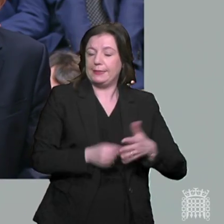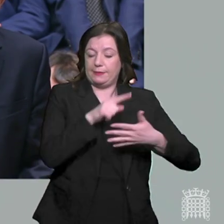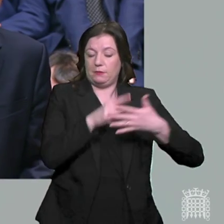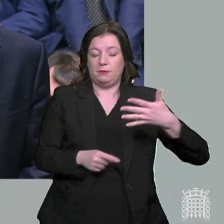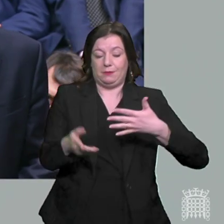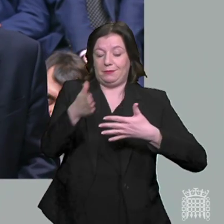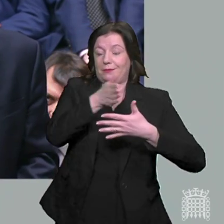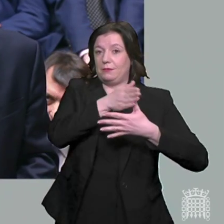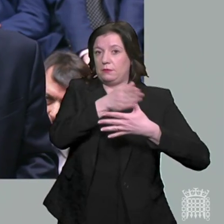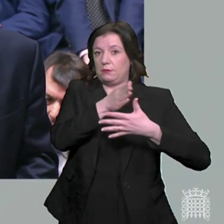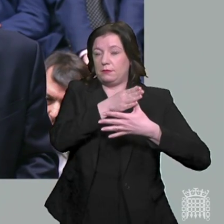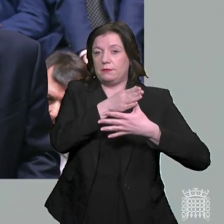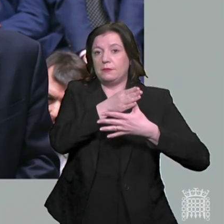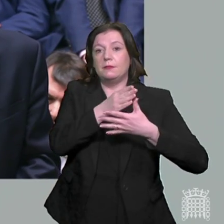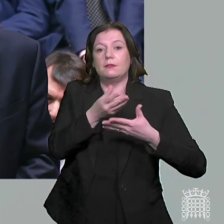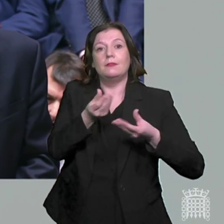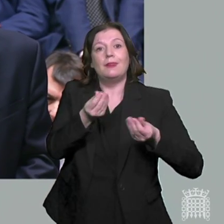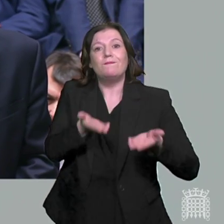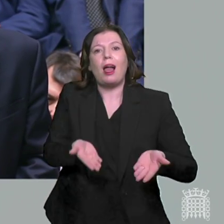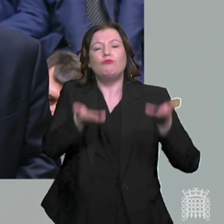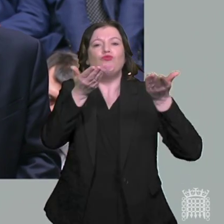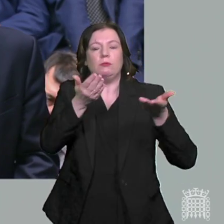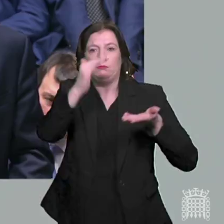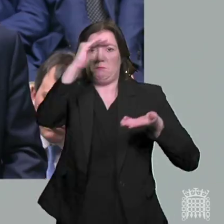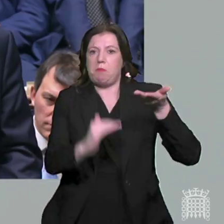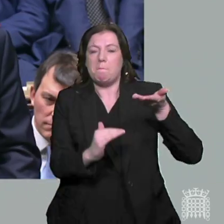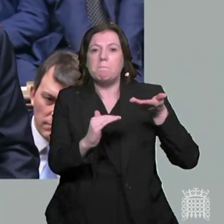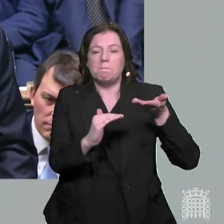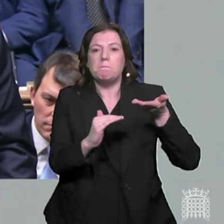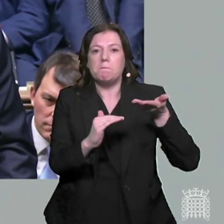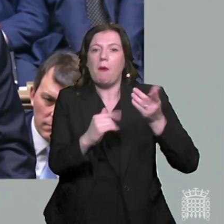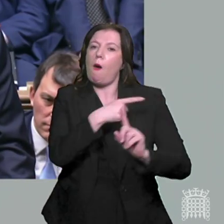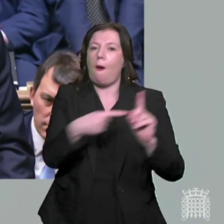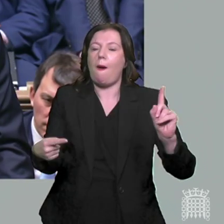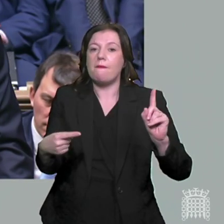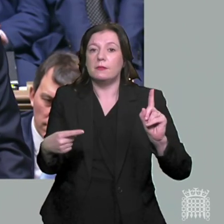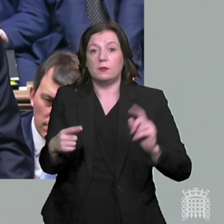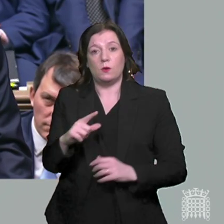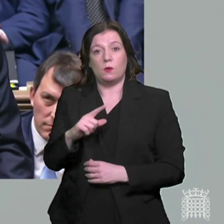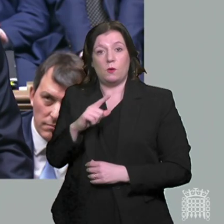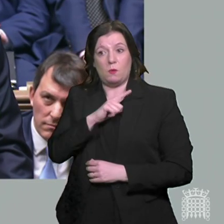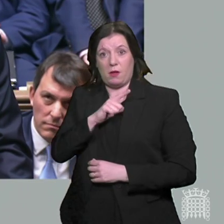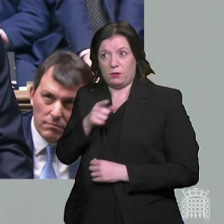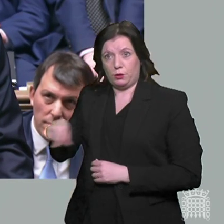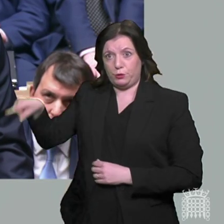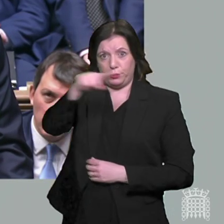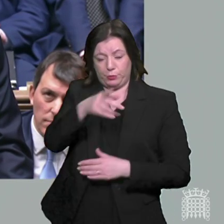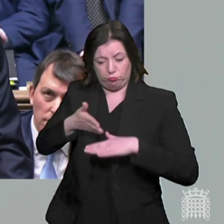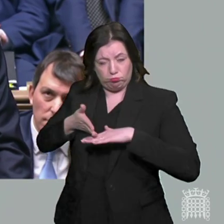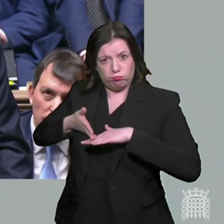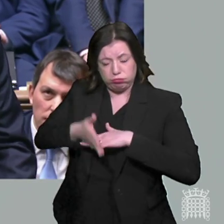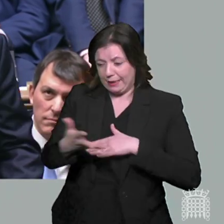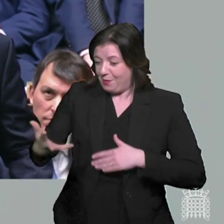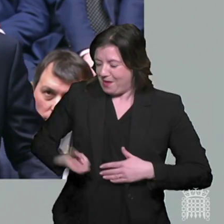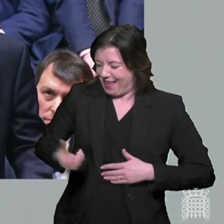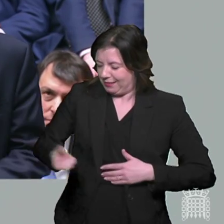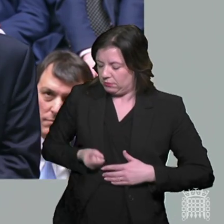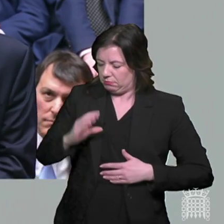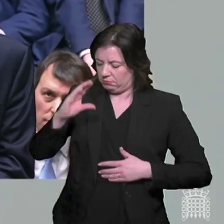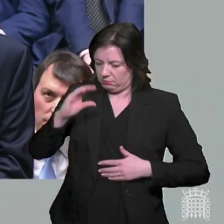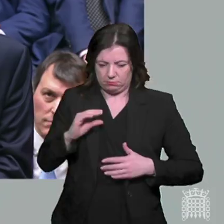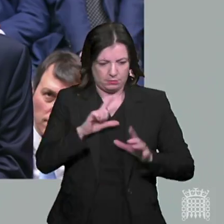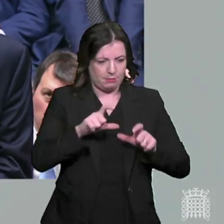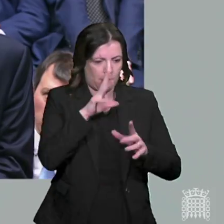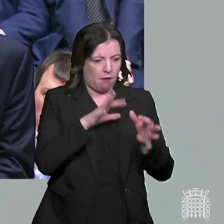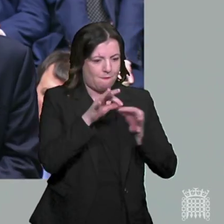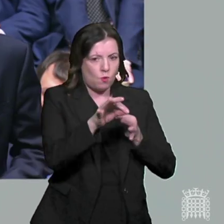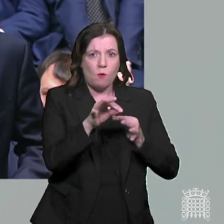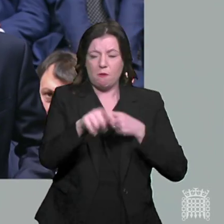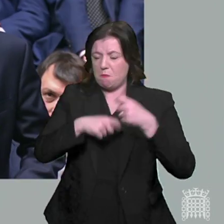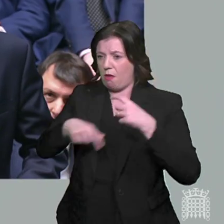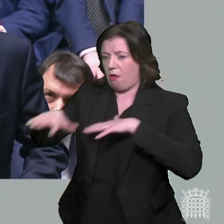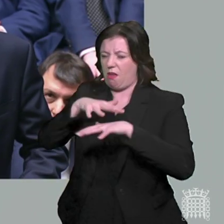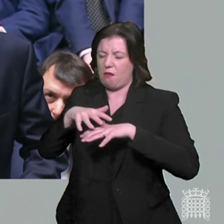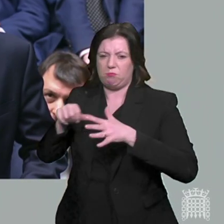The first of those is to halve inflation. Inflation destroys the value of hard-earned pay, deters investment and foments industrial strife.